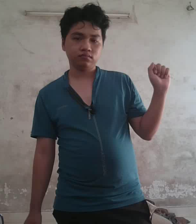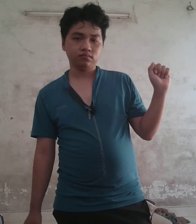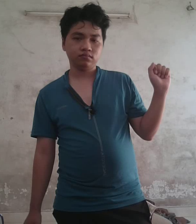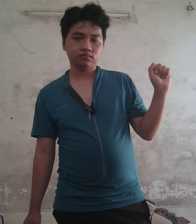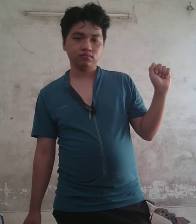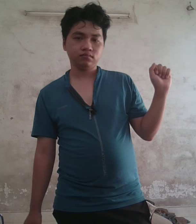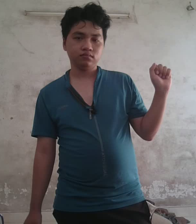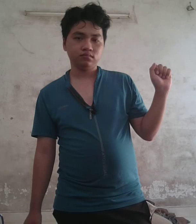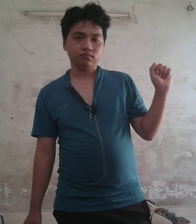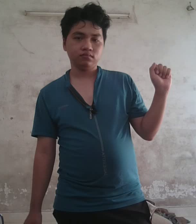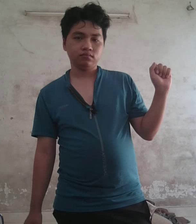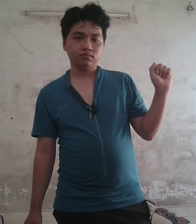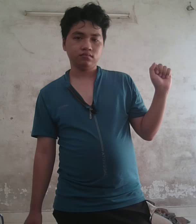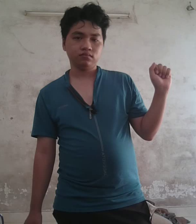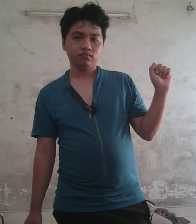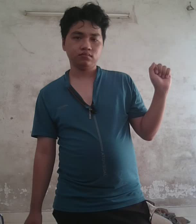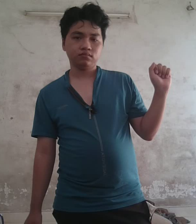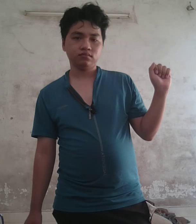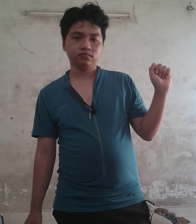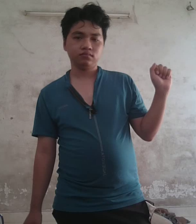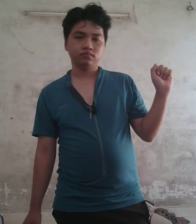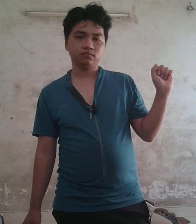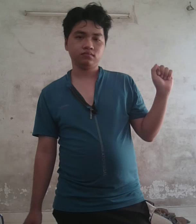a